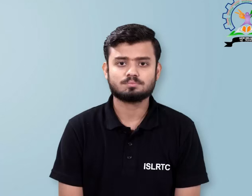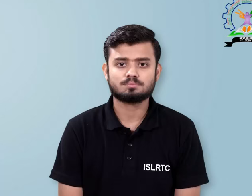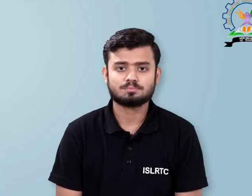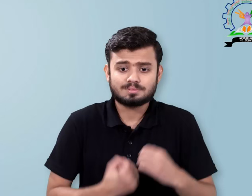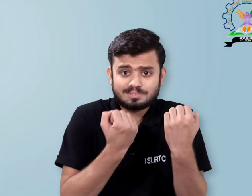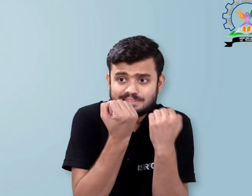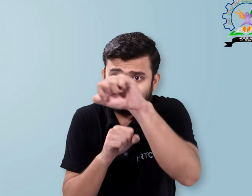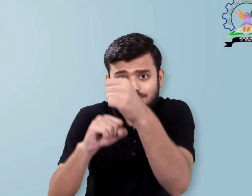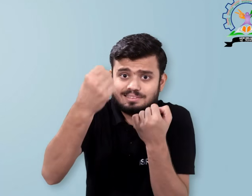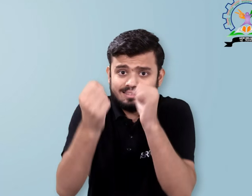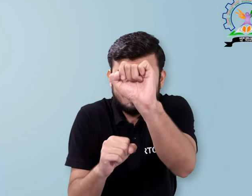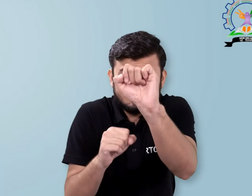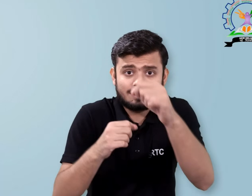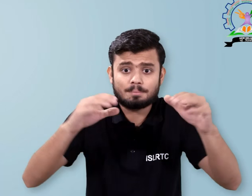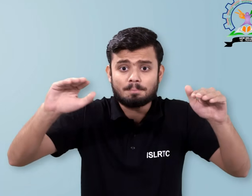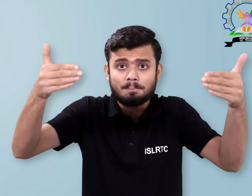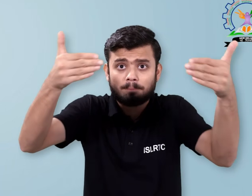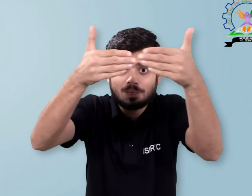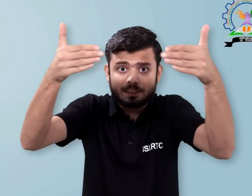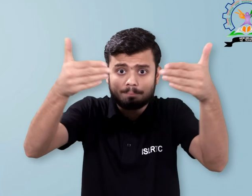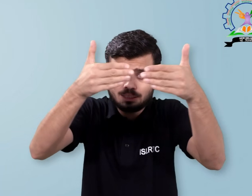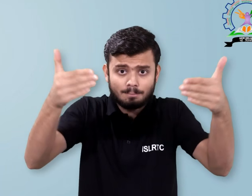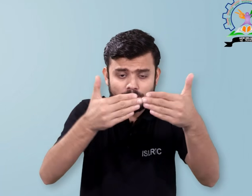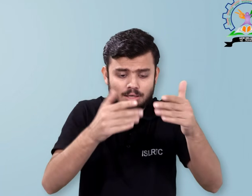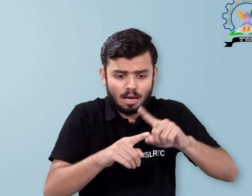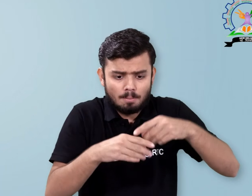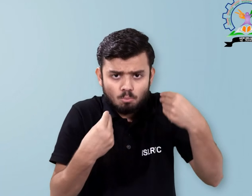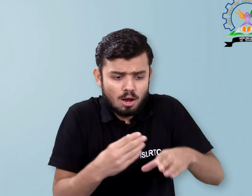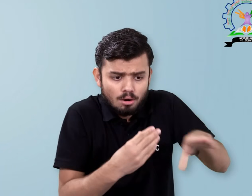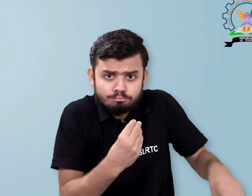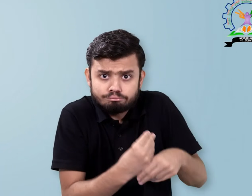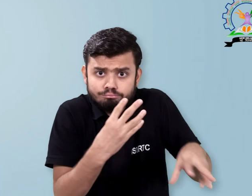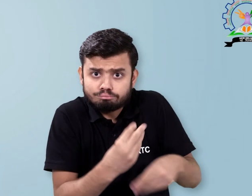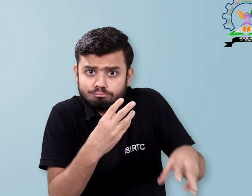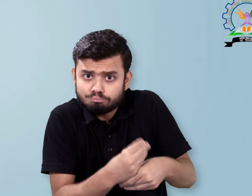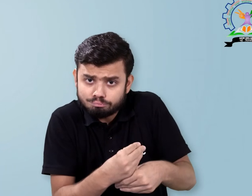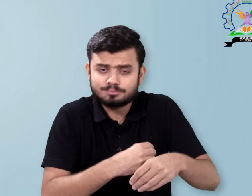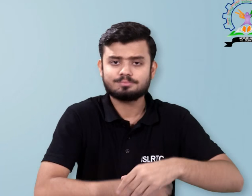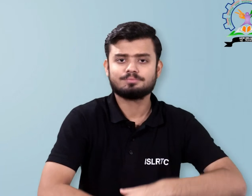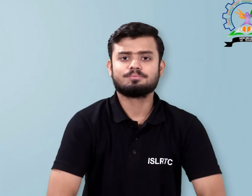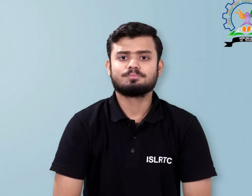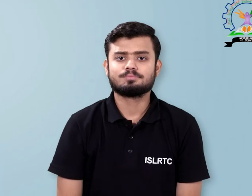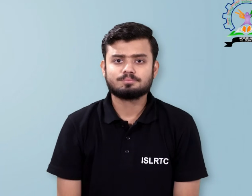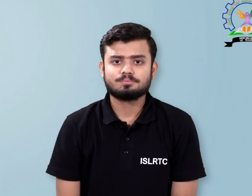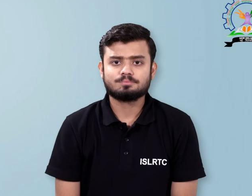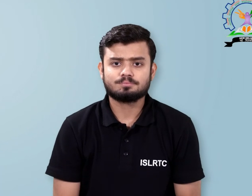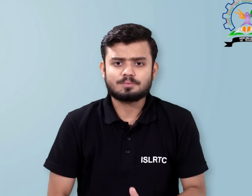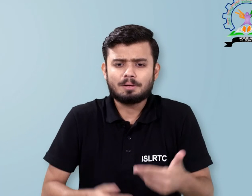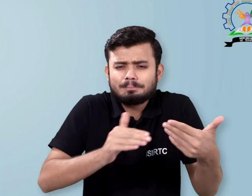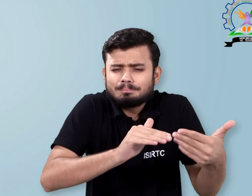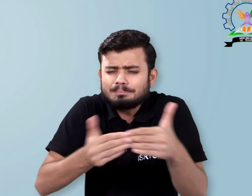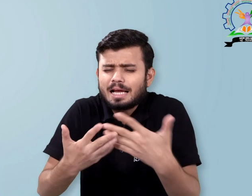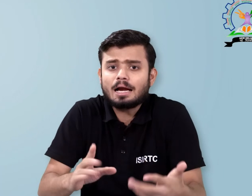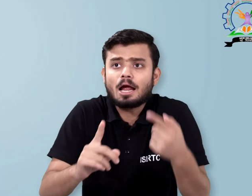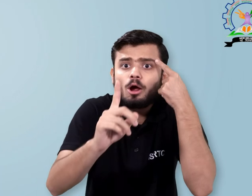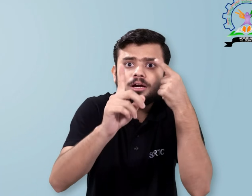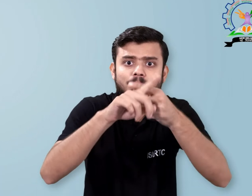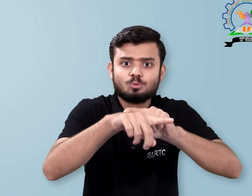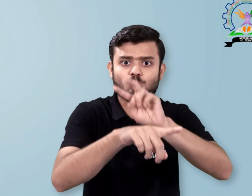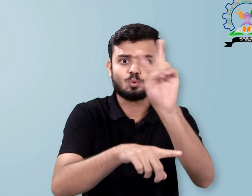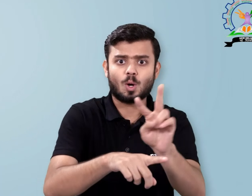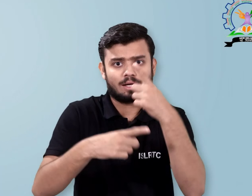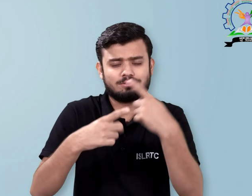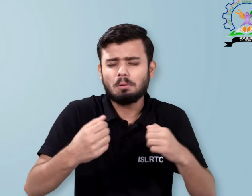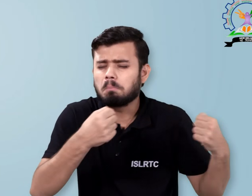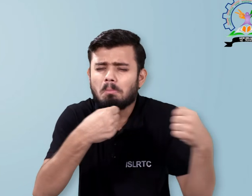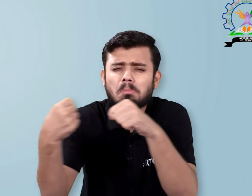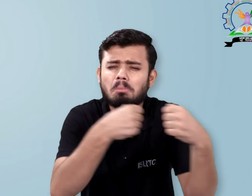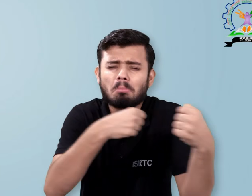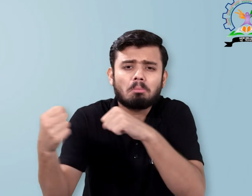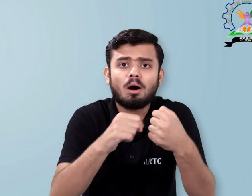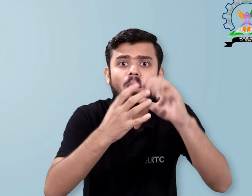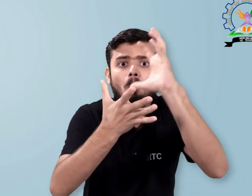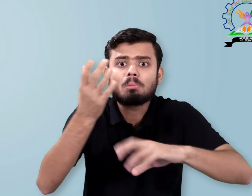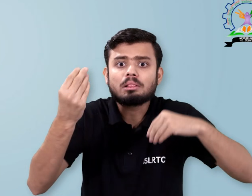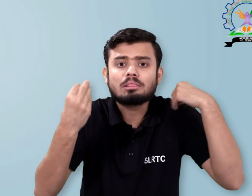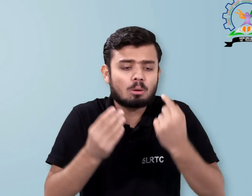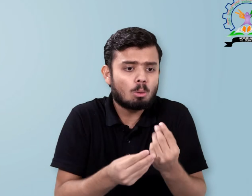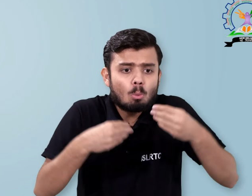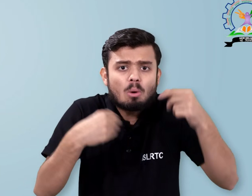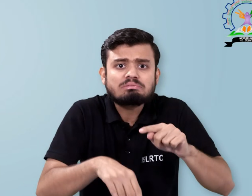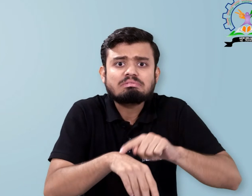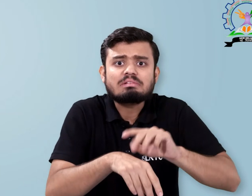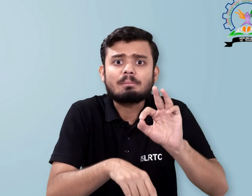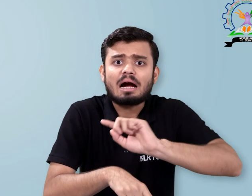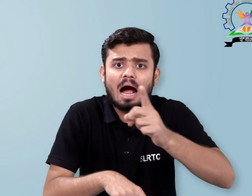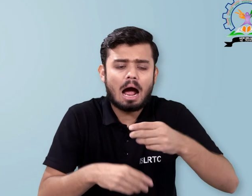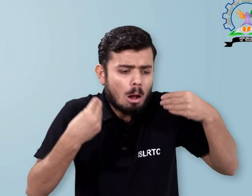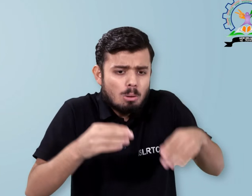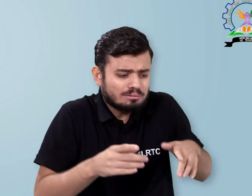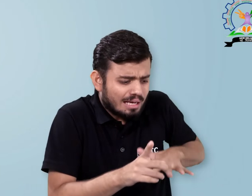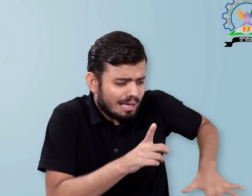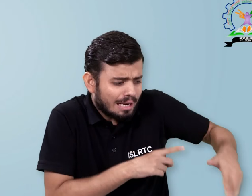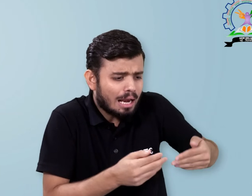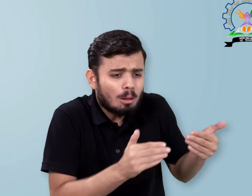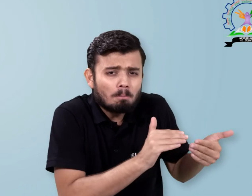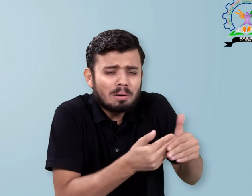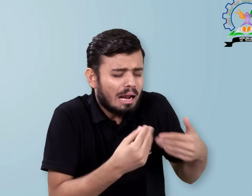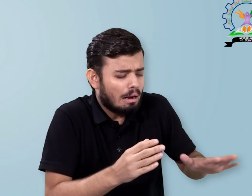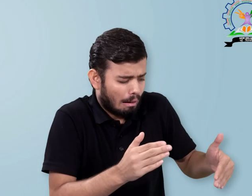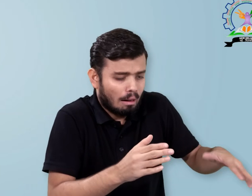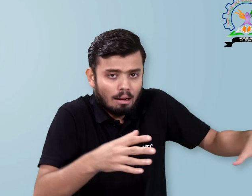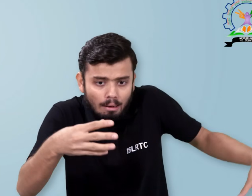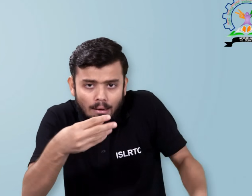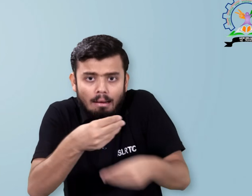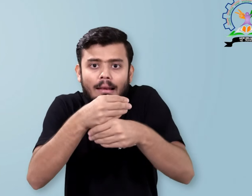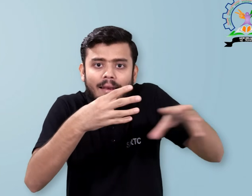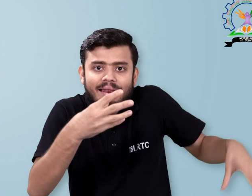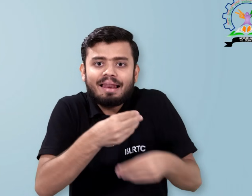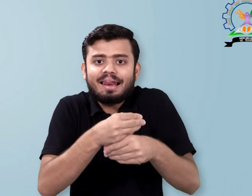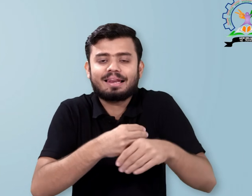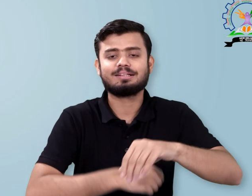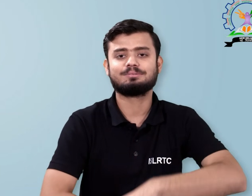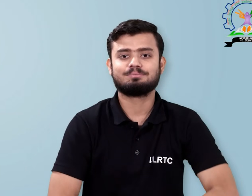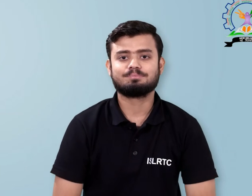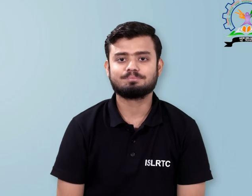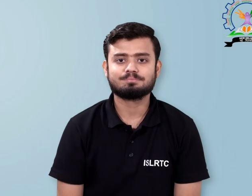Walkout Bout These are fights scheduled as “filler” and when the main bouts end early, they are tacked on at the end of the card to make the fight card last longer